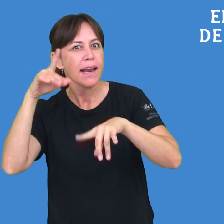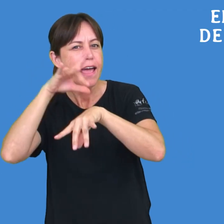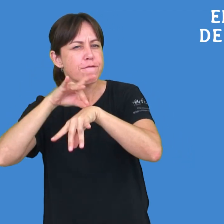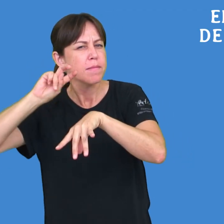enfermo